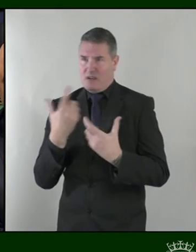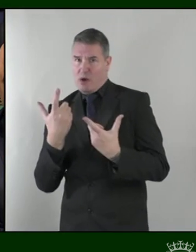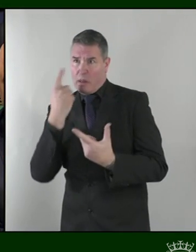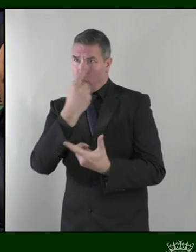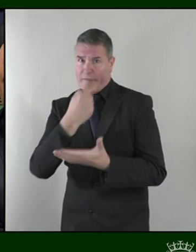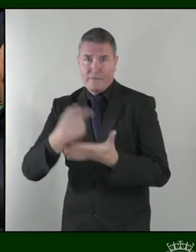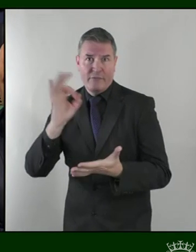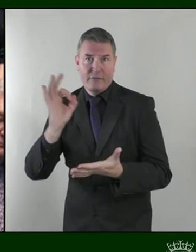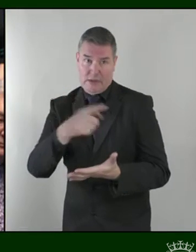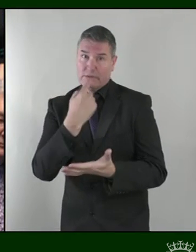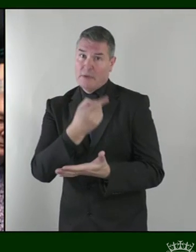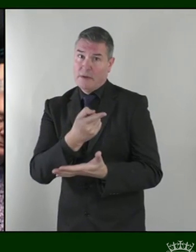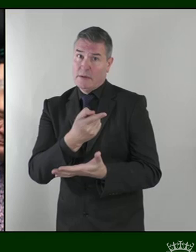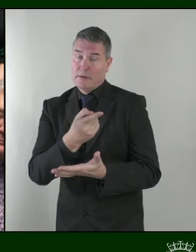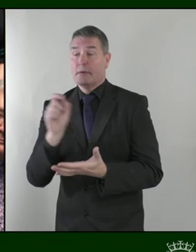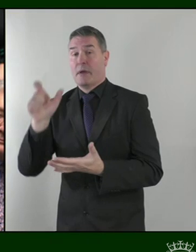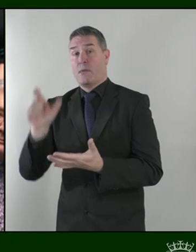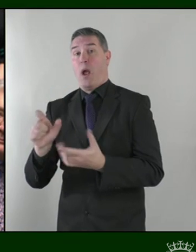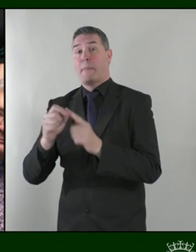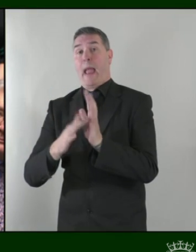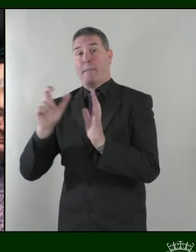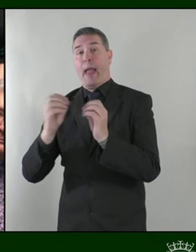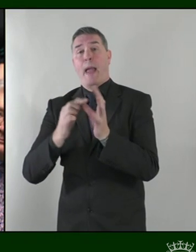The Prime Minister of Bangladesh said: